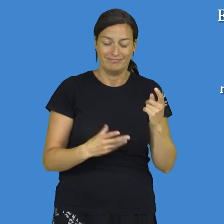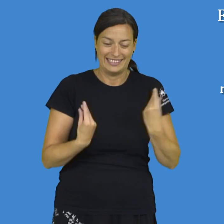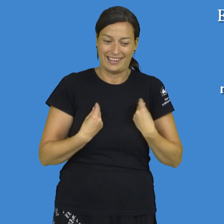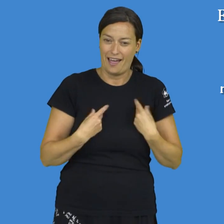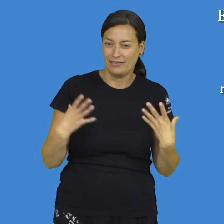vivir